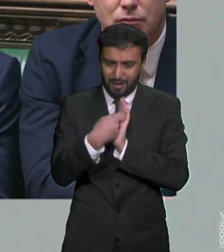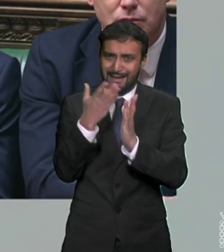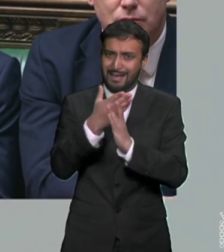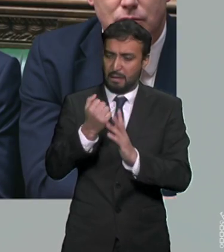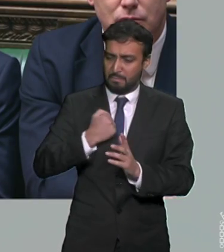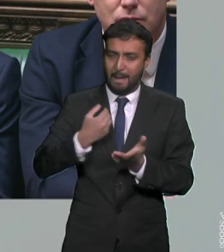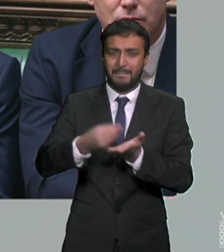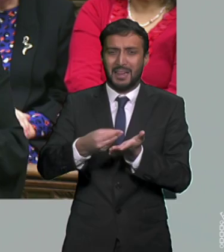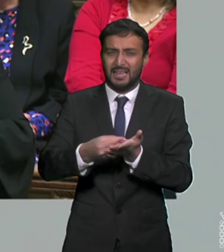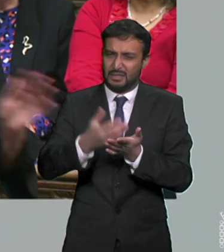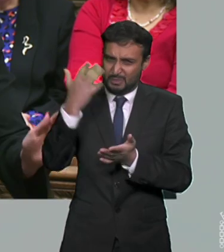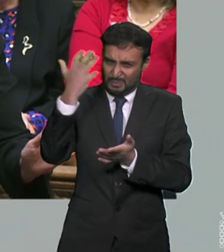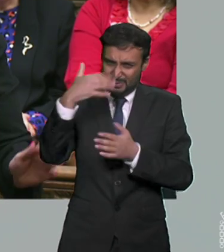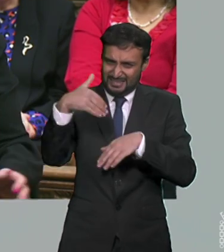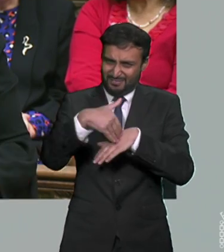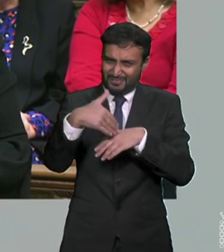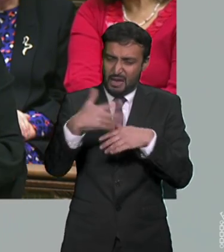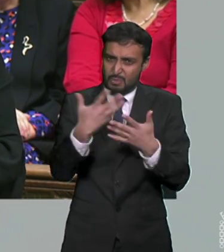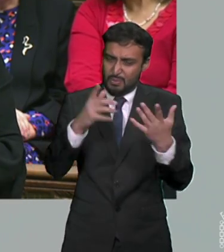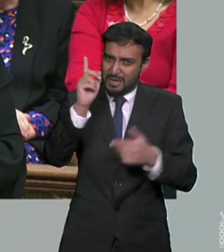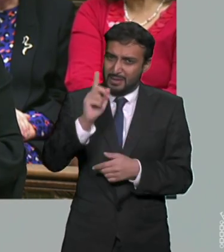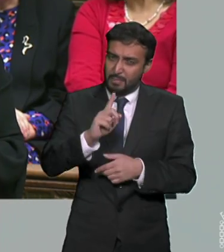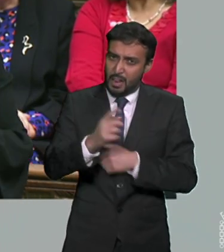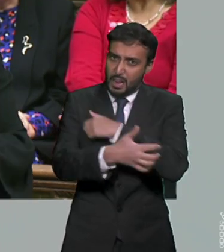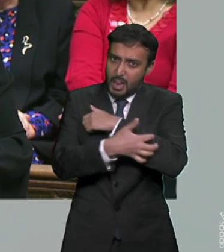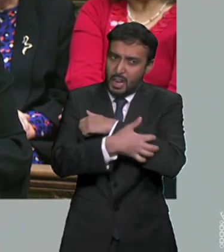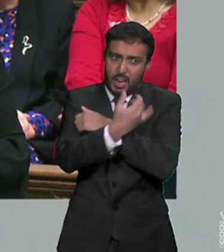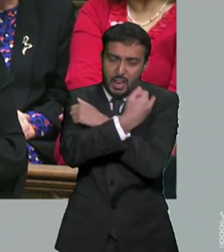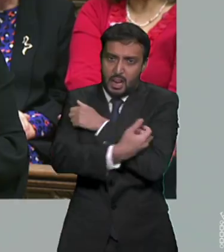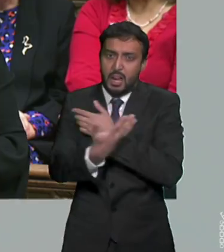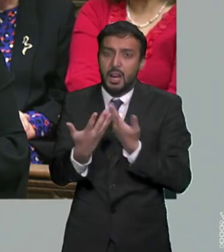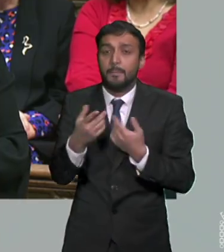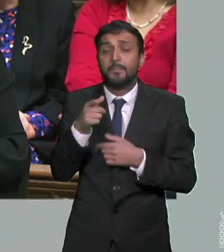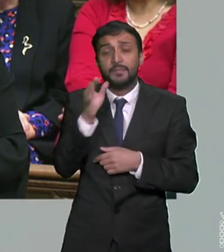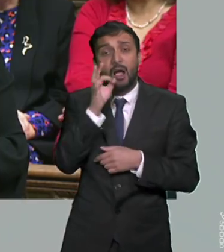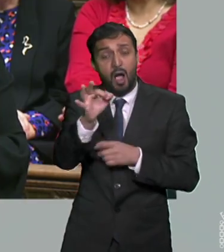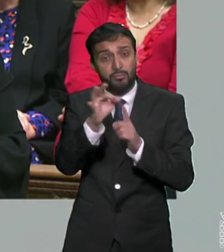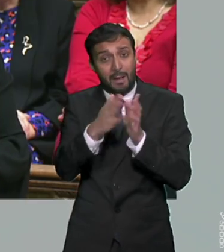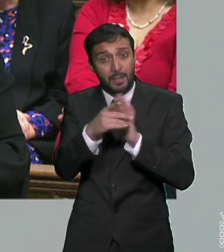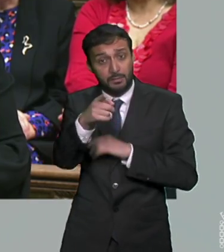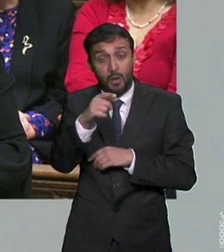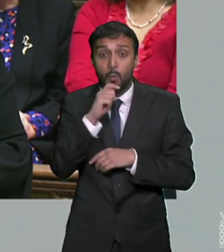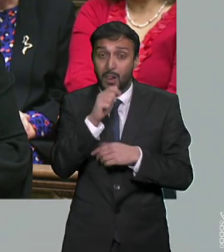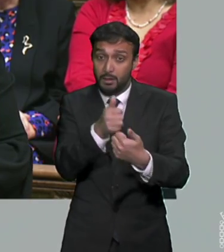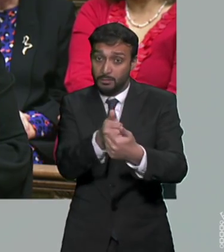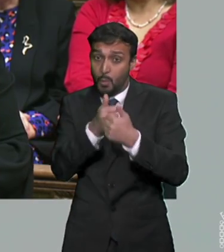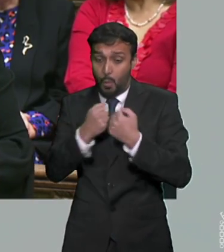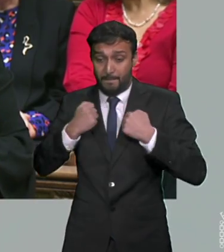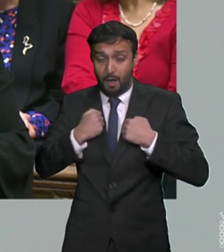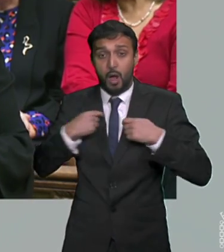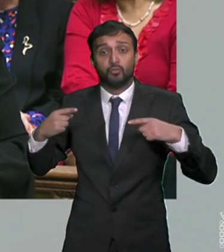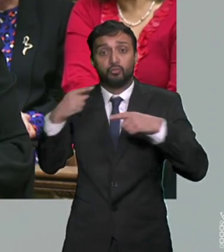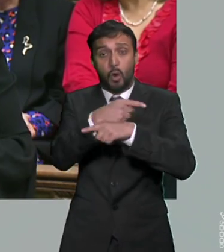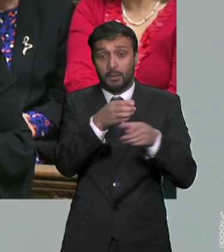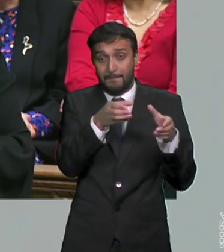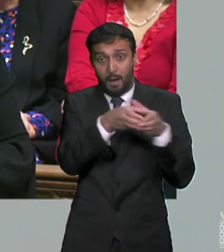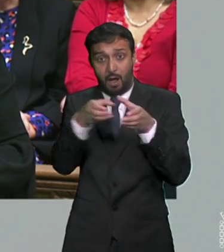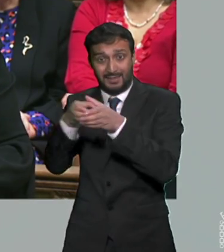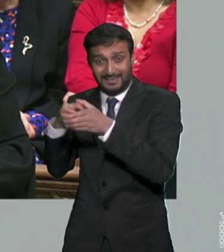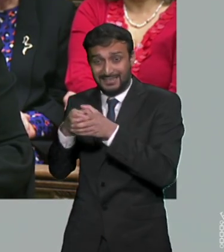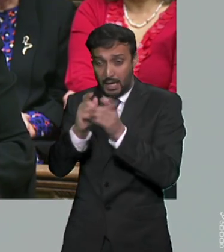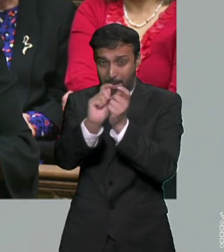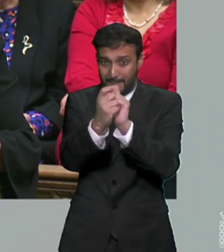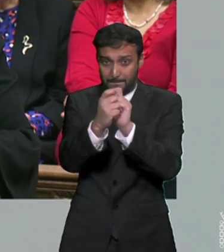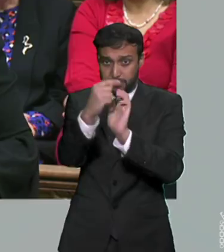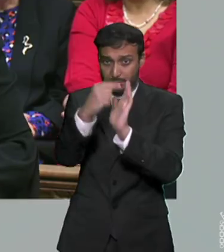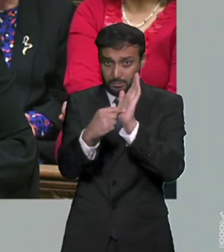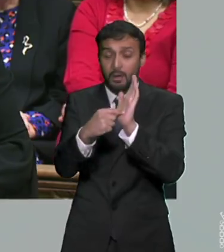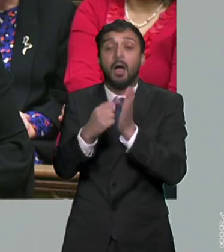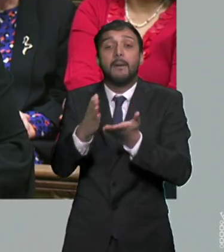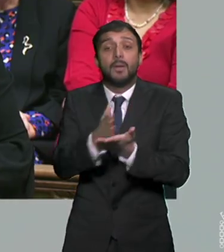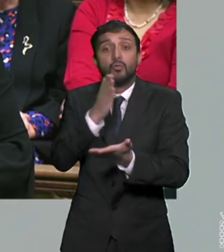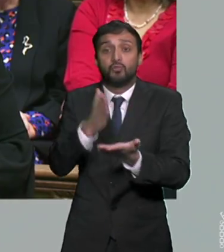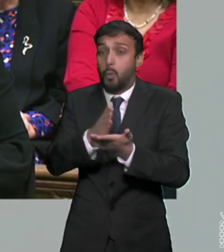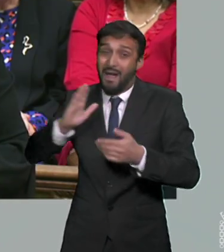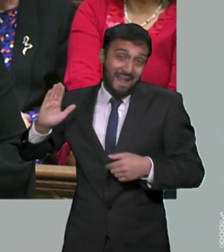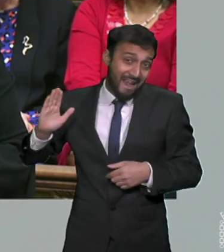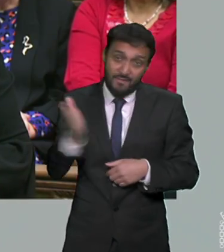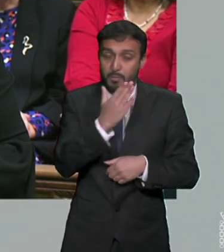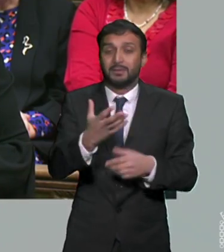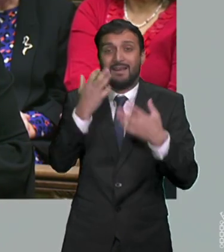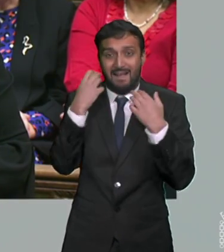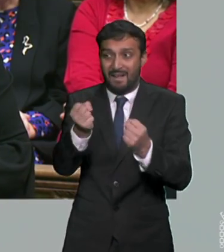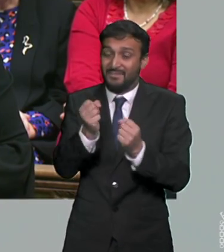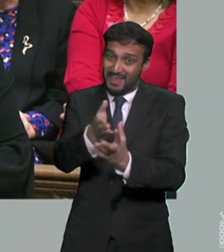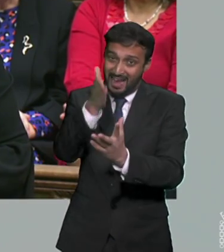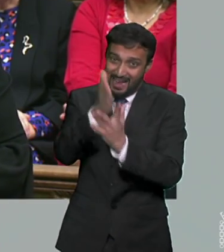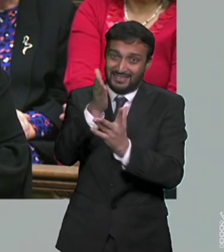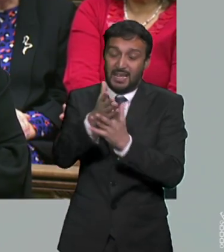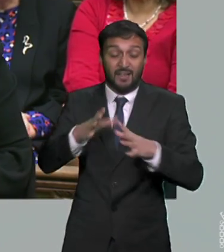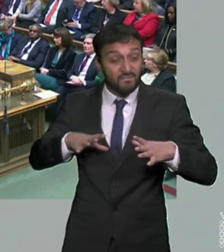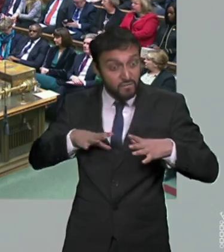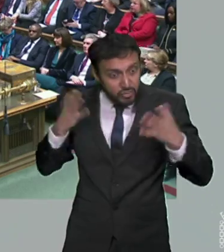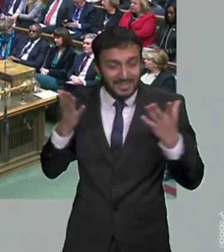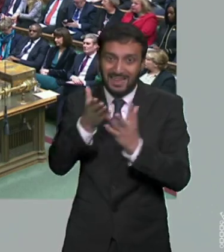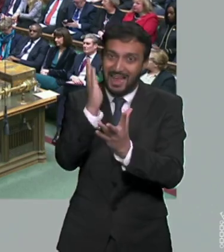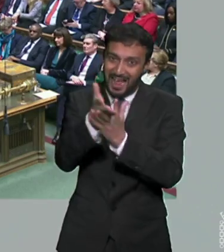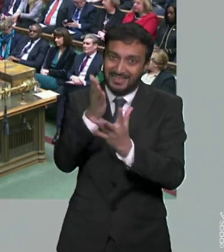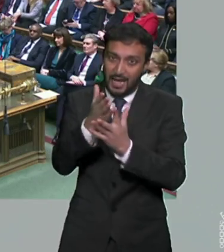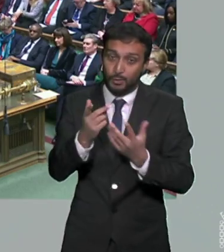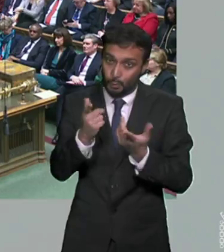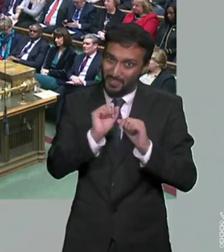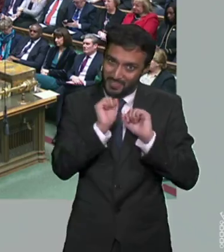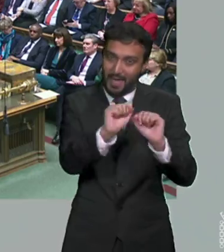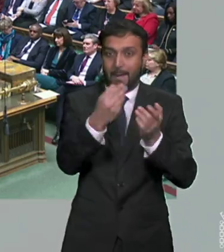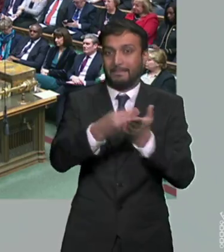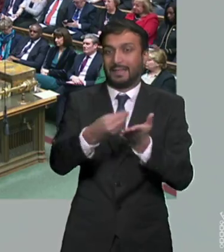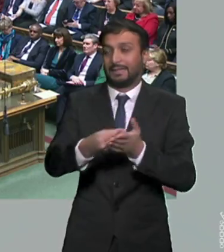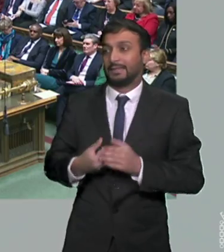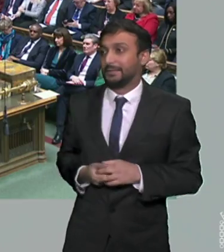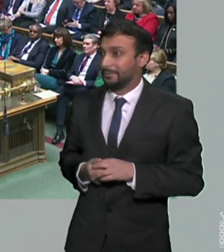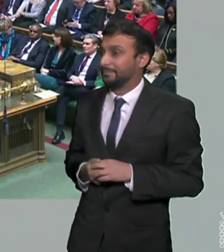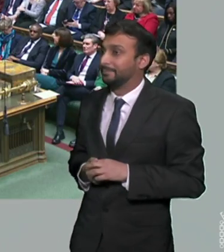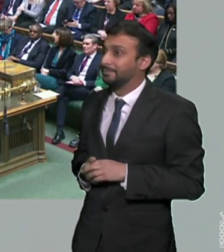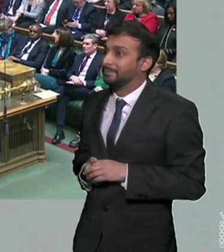Will the Prime Minister join dozens of his own Back Benchers today in backing my cross-party amendment and ensure that everyone has free access to their hard-earned money?